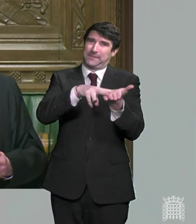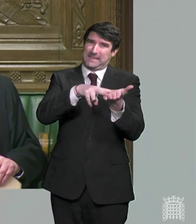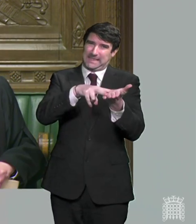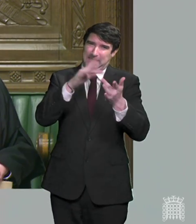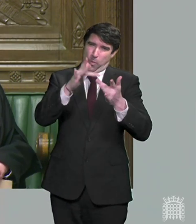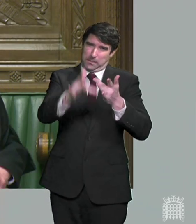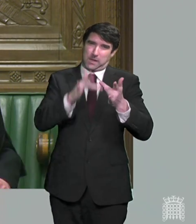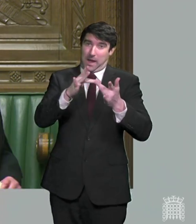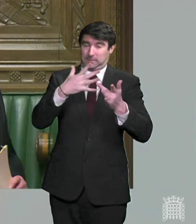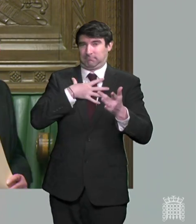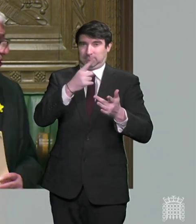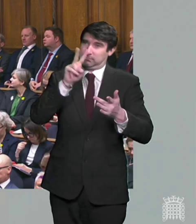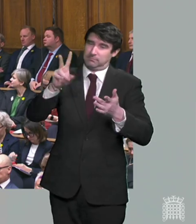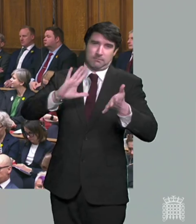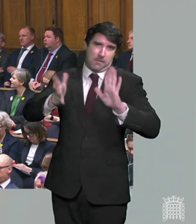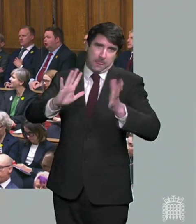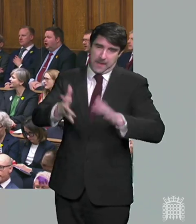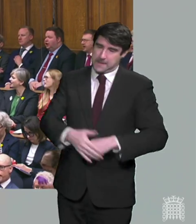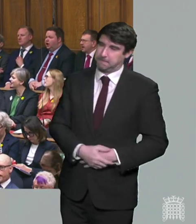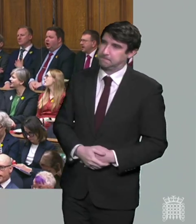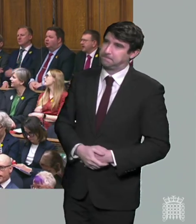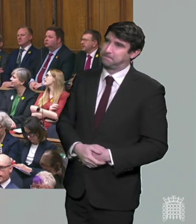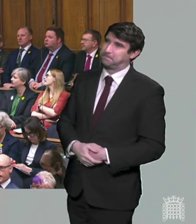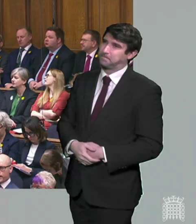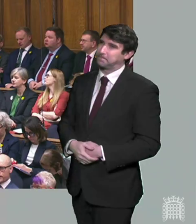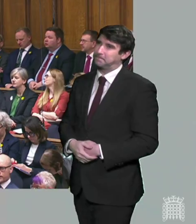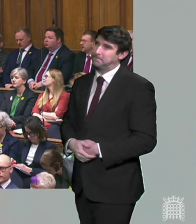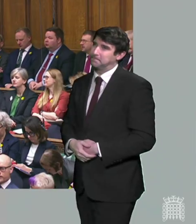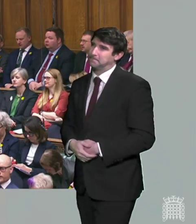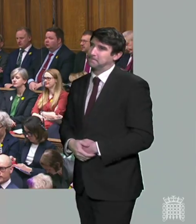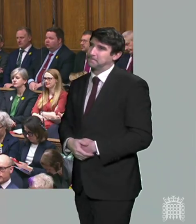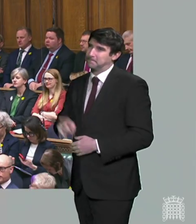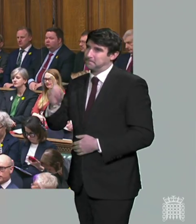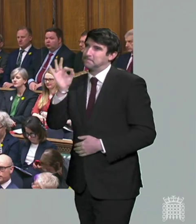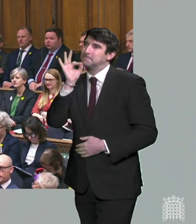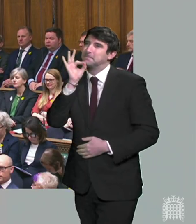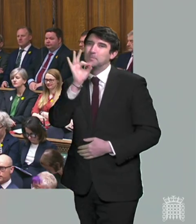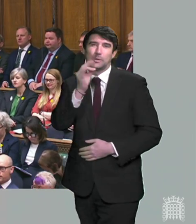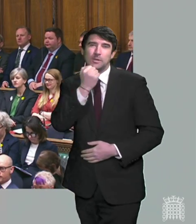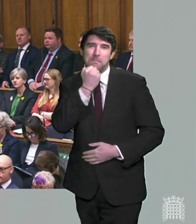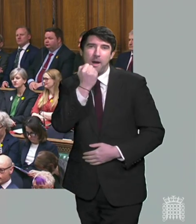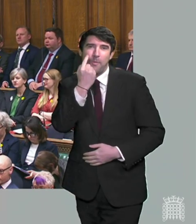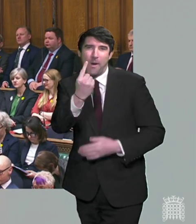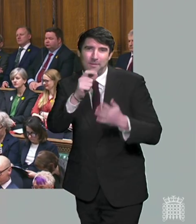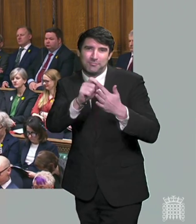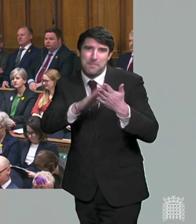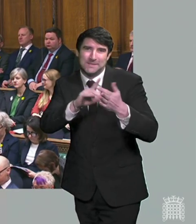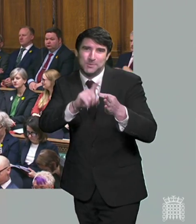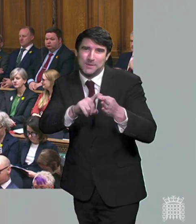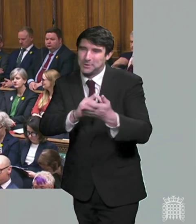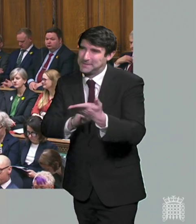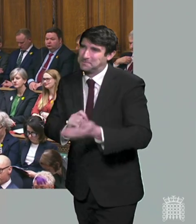If he will list his official engagements for Wednesday 1 March.